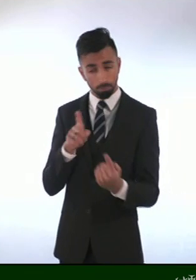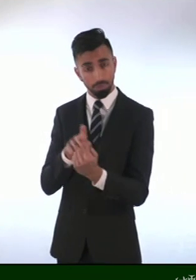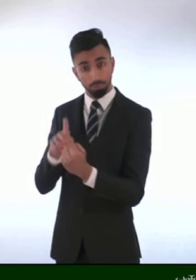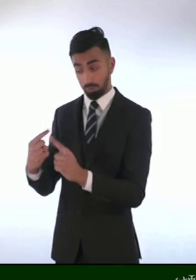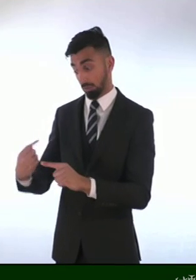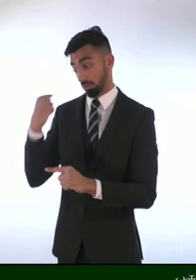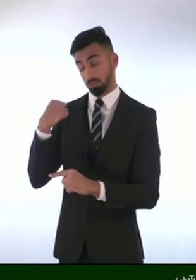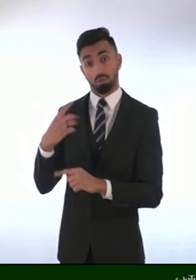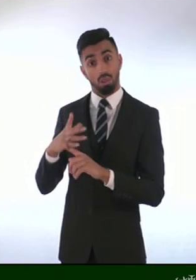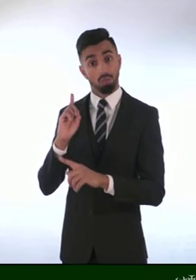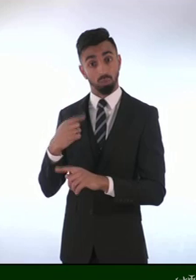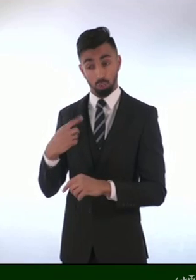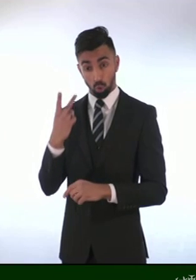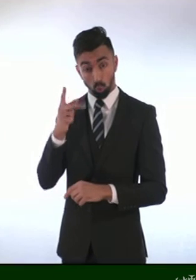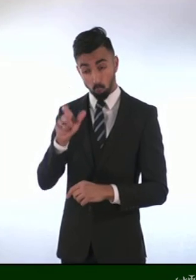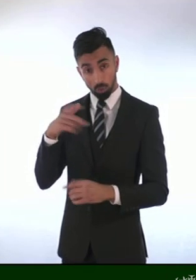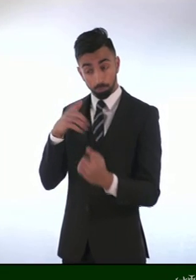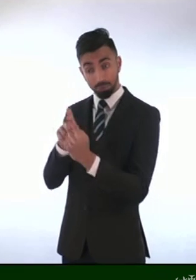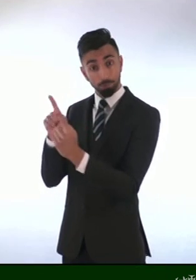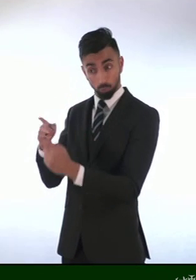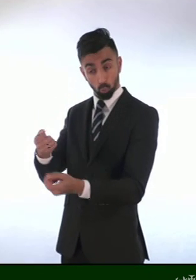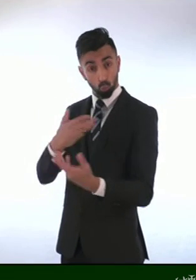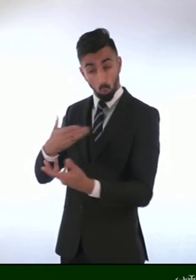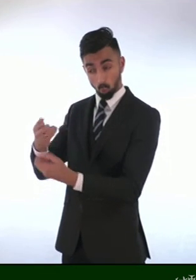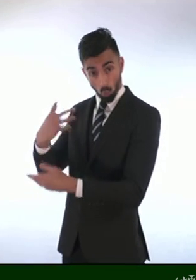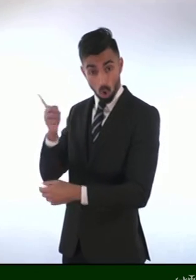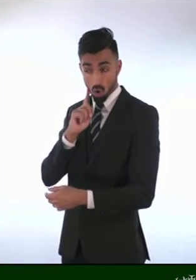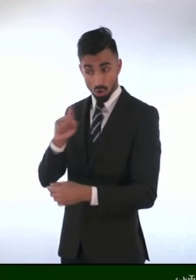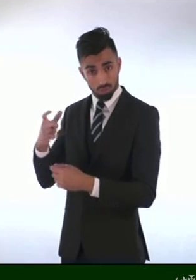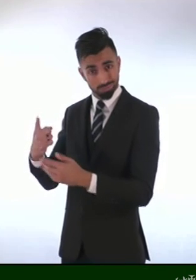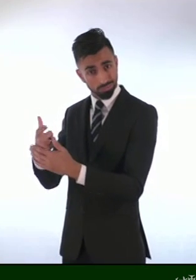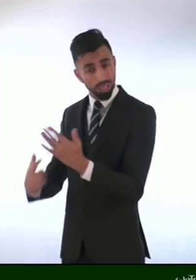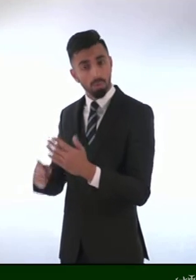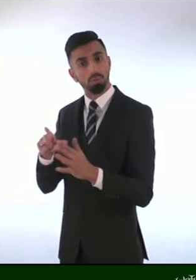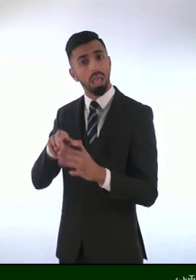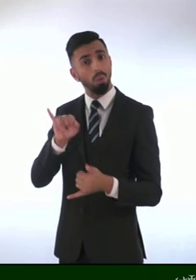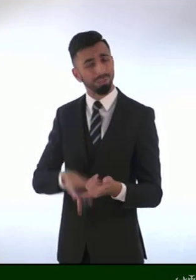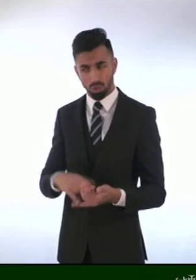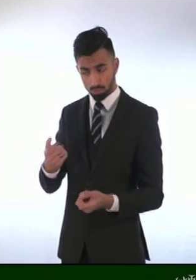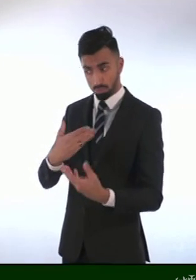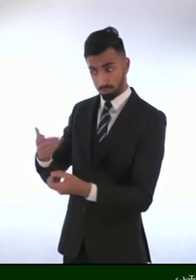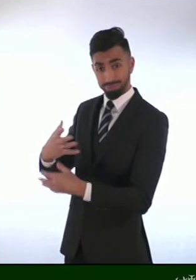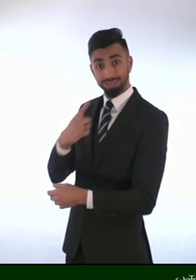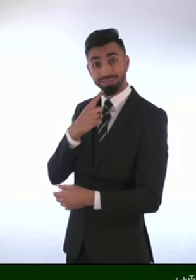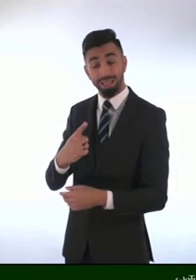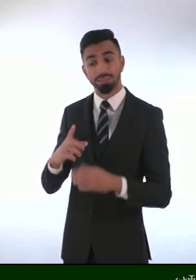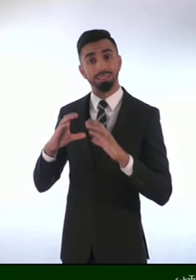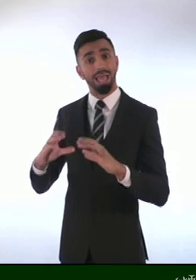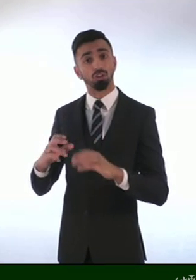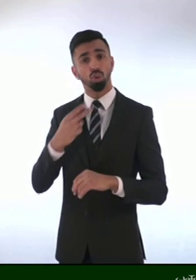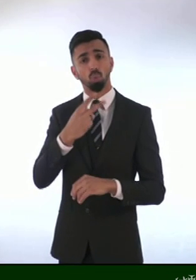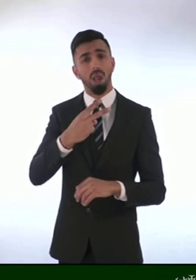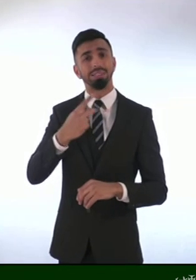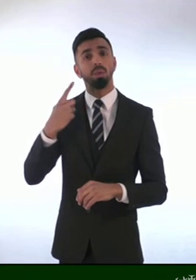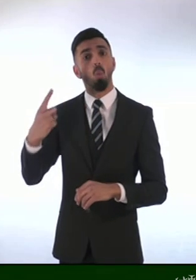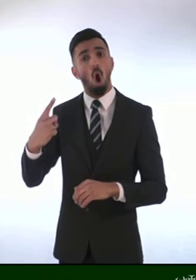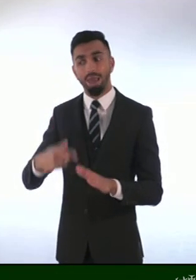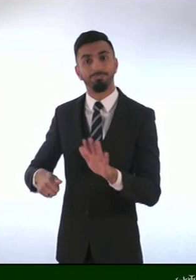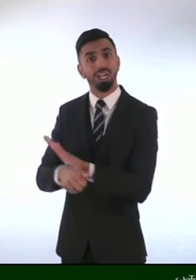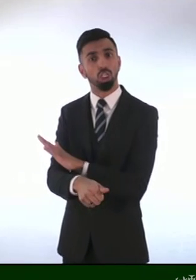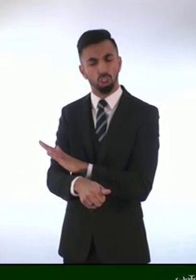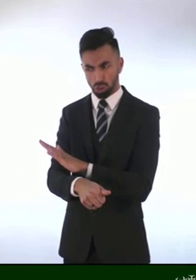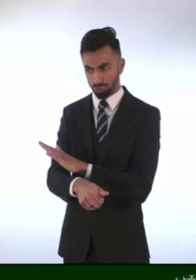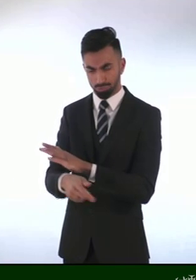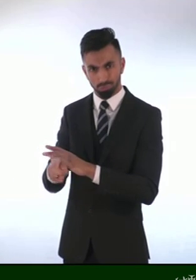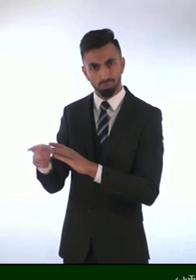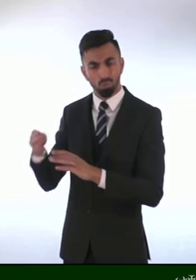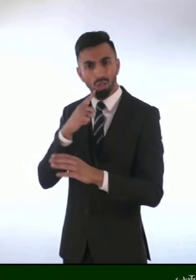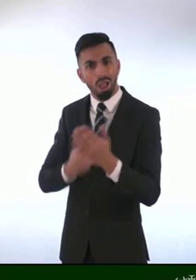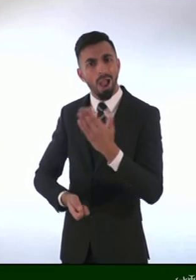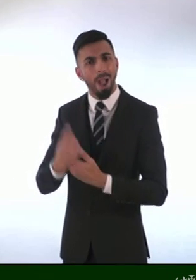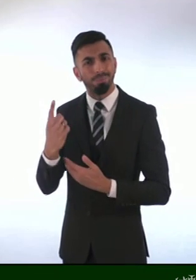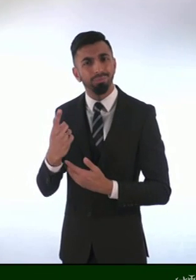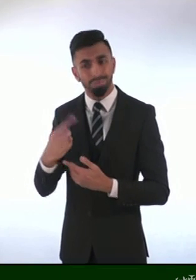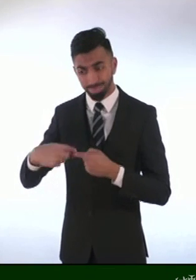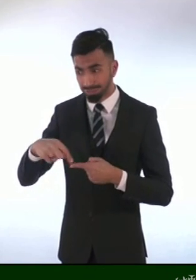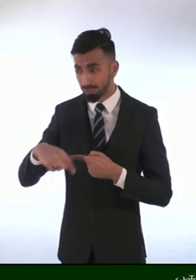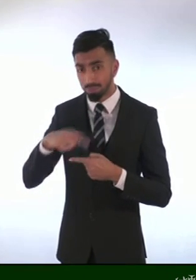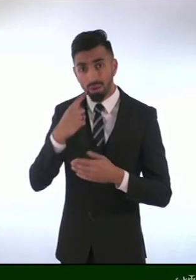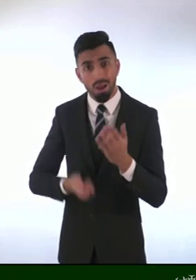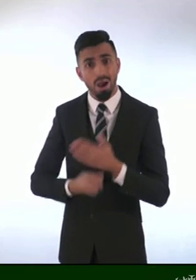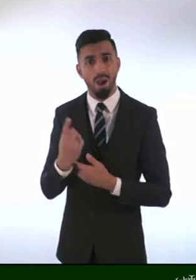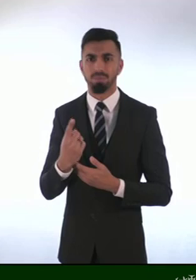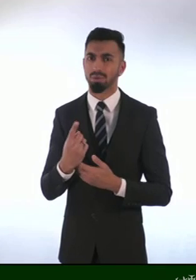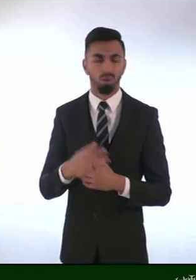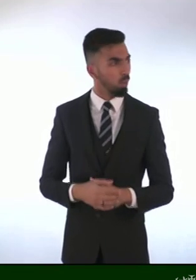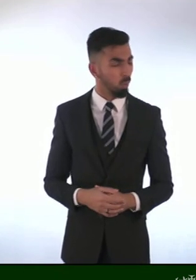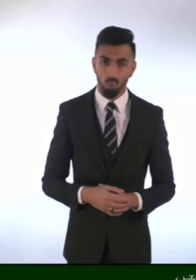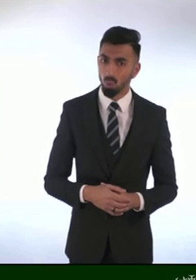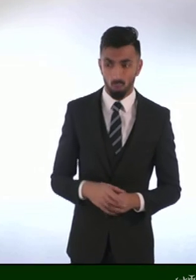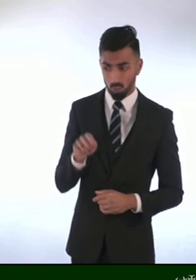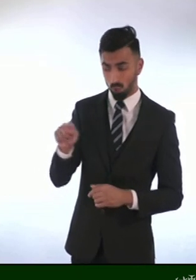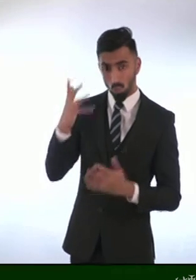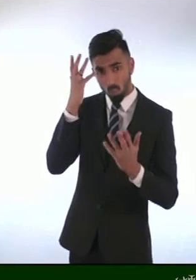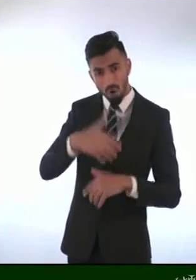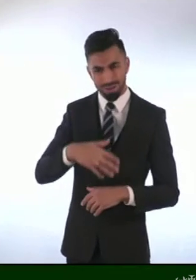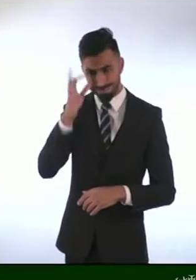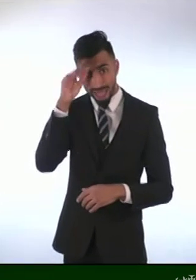Both households were due for eviction today. Will the Prime Minister ask the courts to stop section 21 evictions to take the pressure off hard-pressed councils and these really worried families?